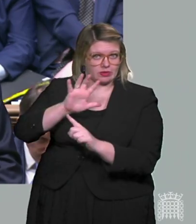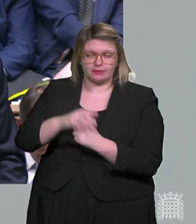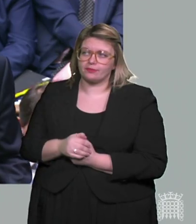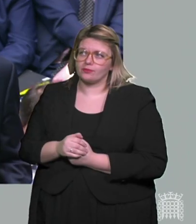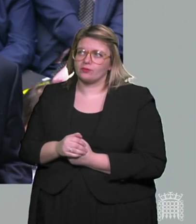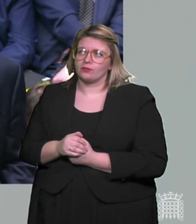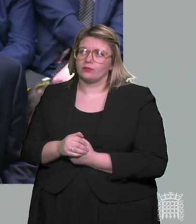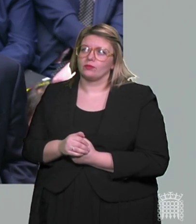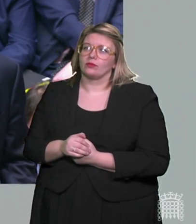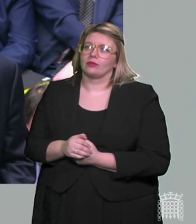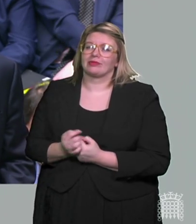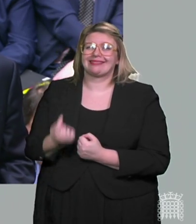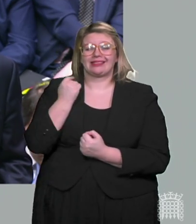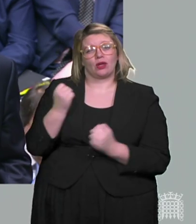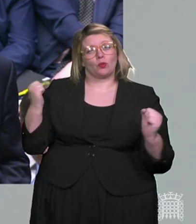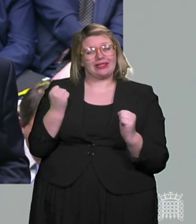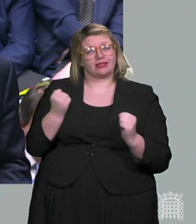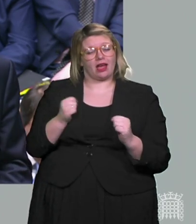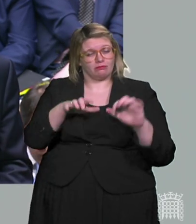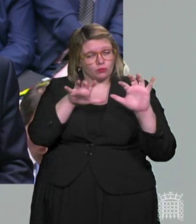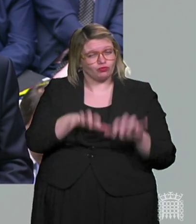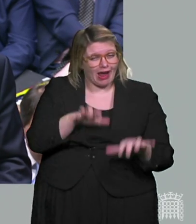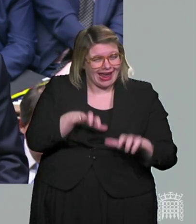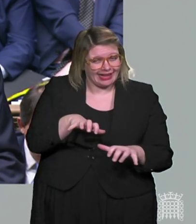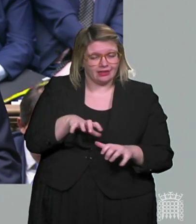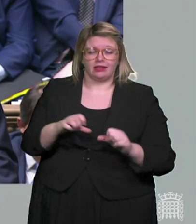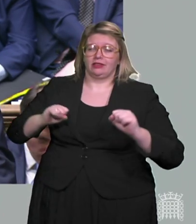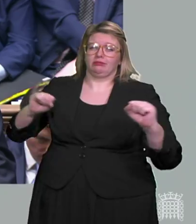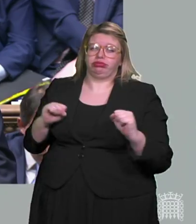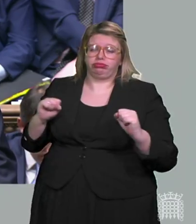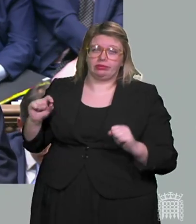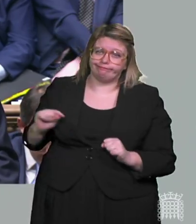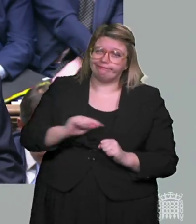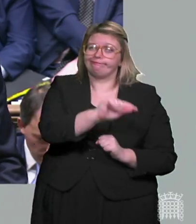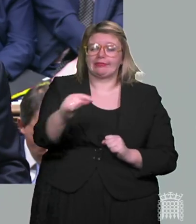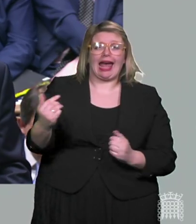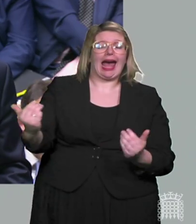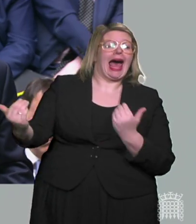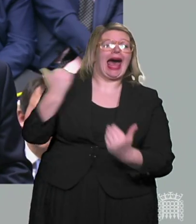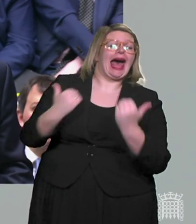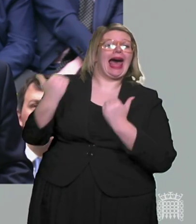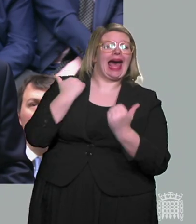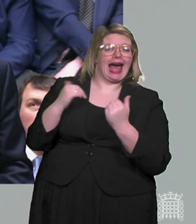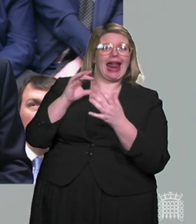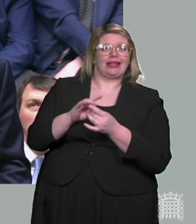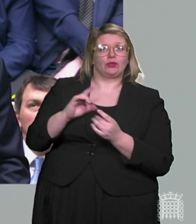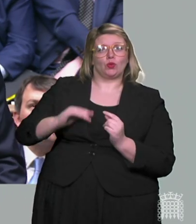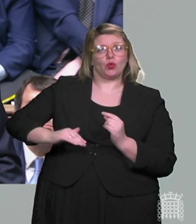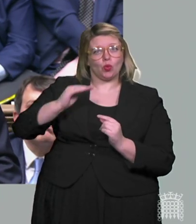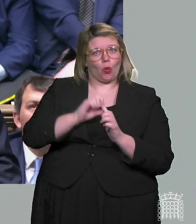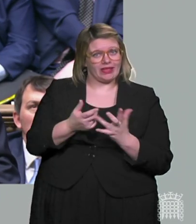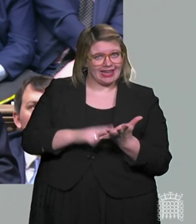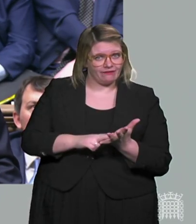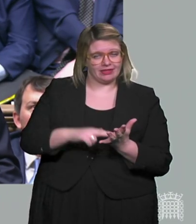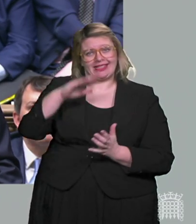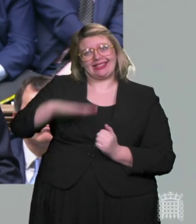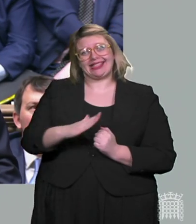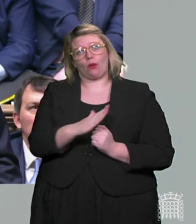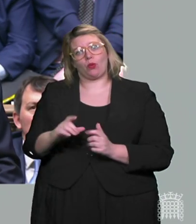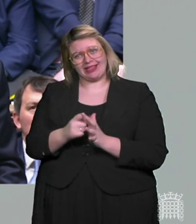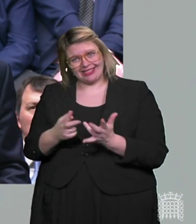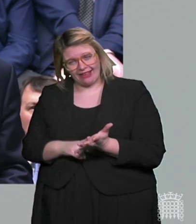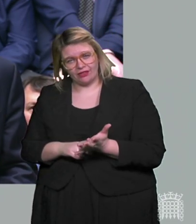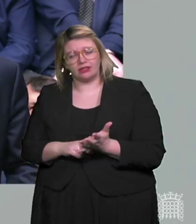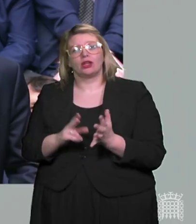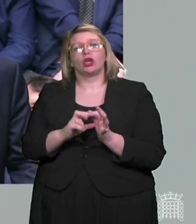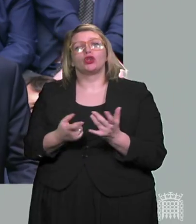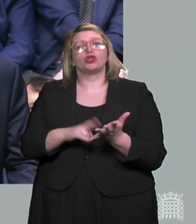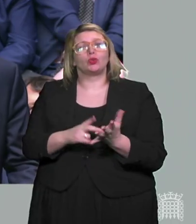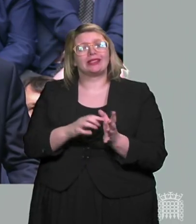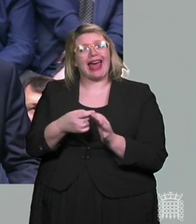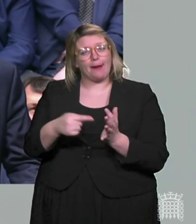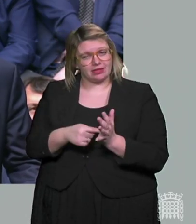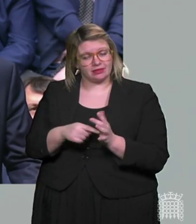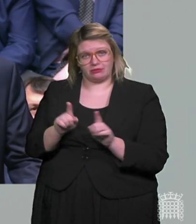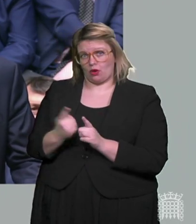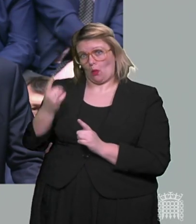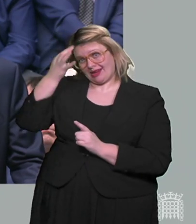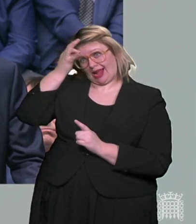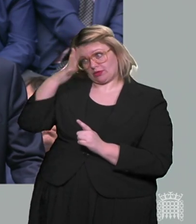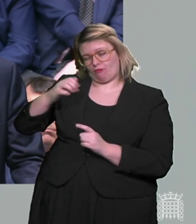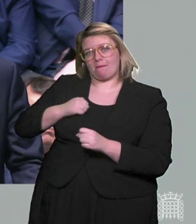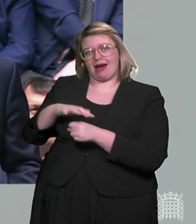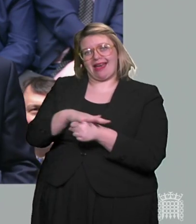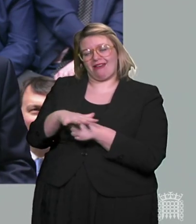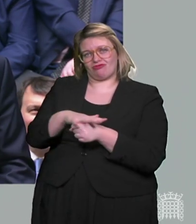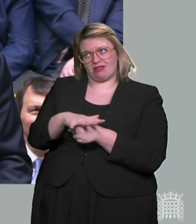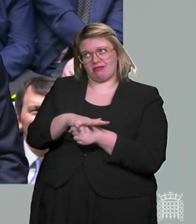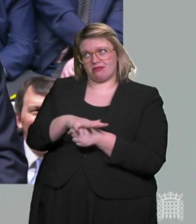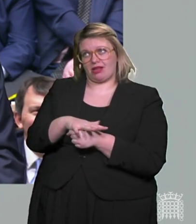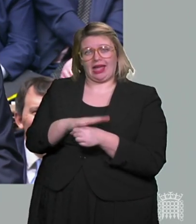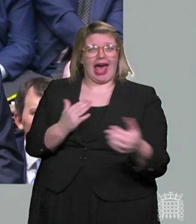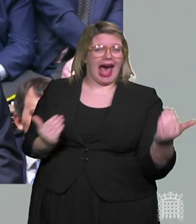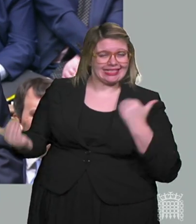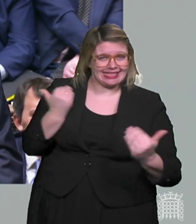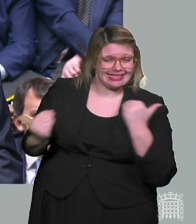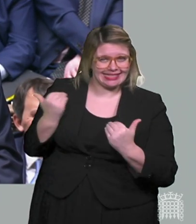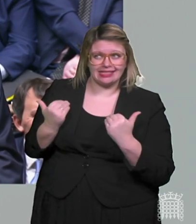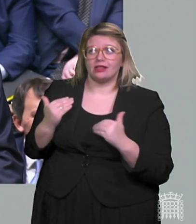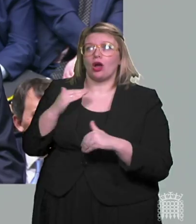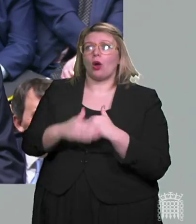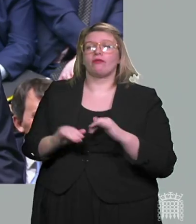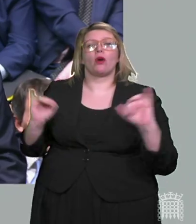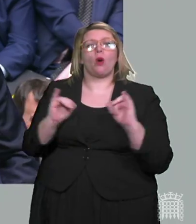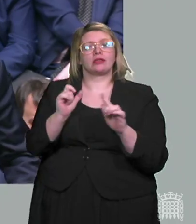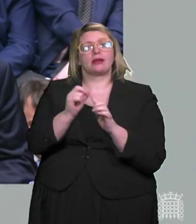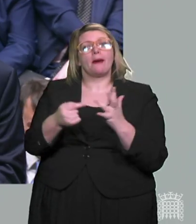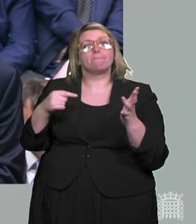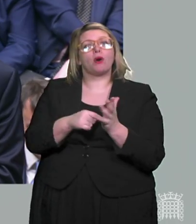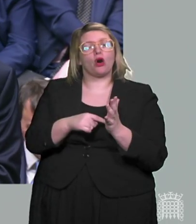Following a wet then cold winter, I have also received particularly strong representations from my honourable Friends the Members for North Devon , for South West Devon and for Newton Abbot , as well as Councillor Peter Martin from my own constituency, about the curse of potholes.